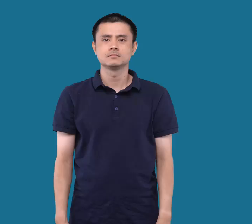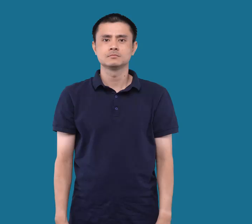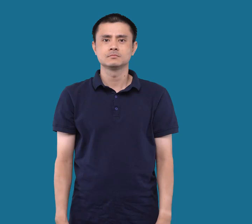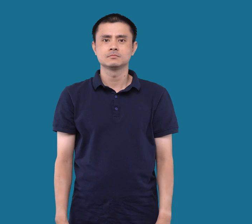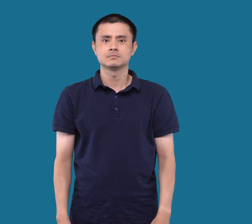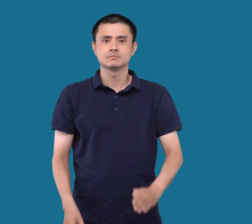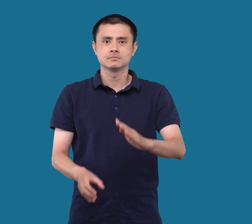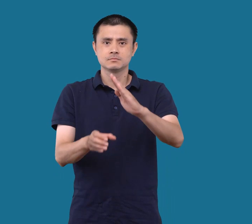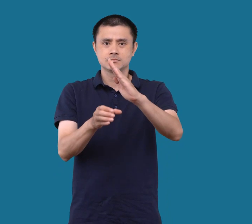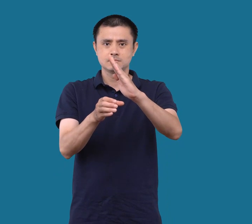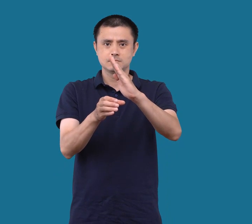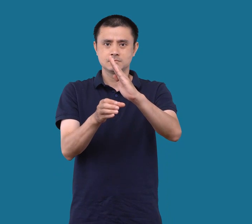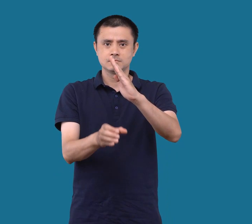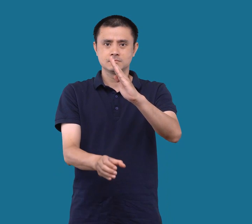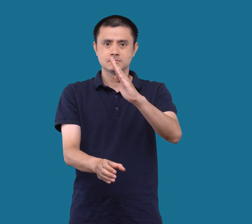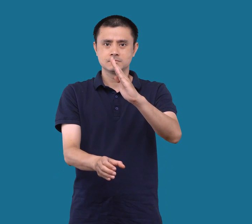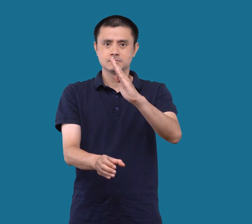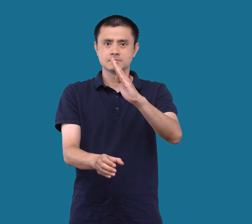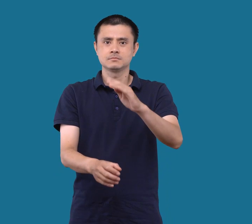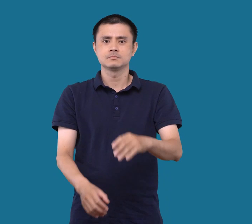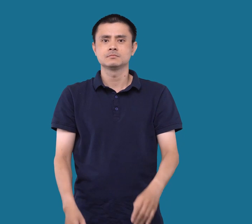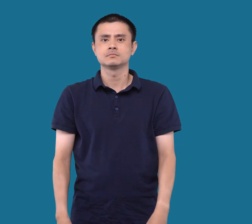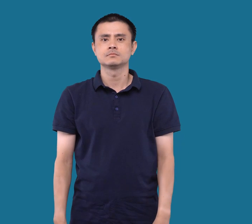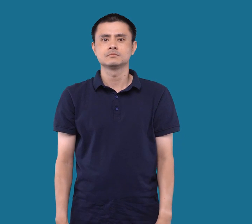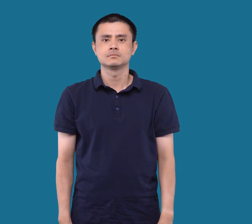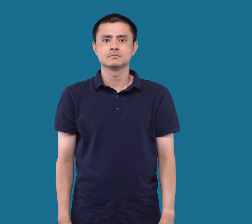cột nhà